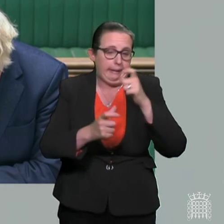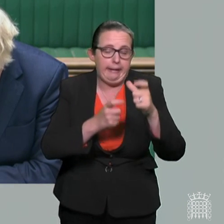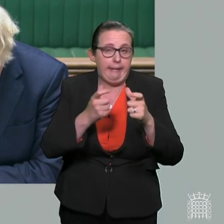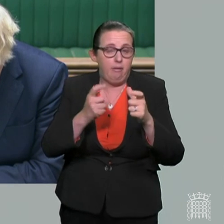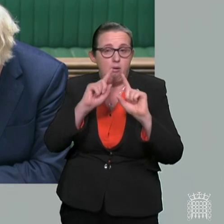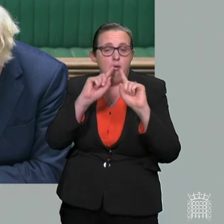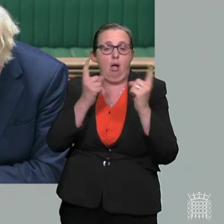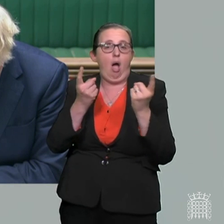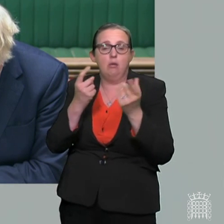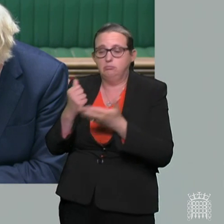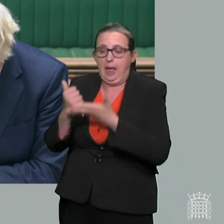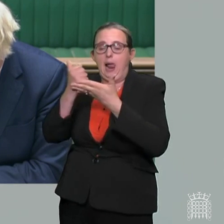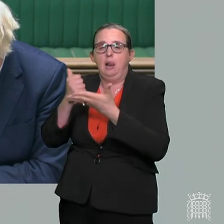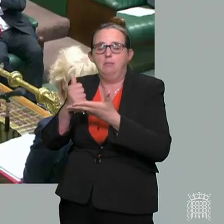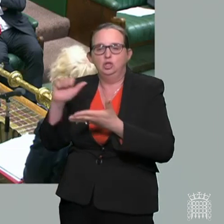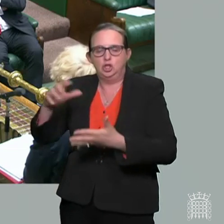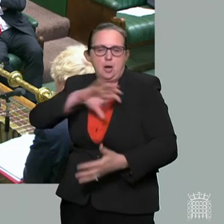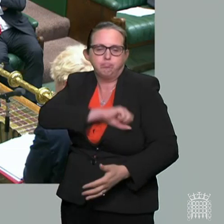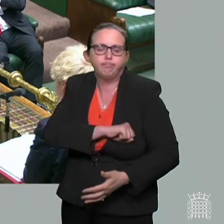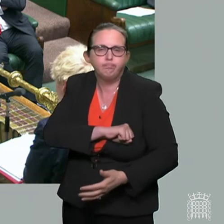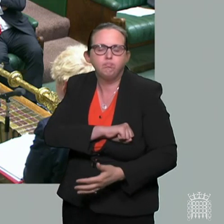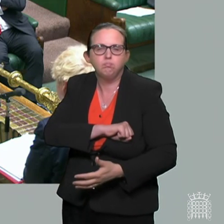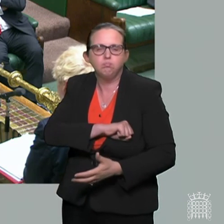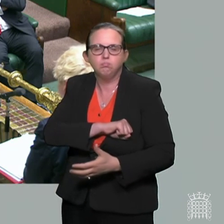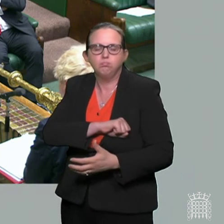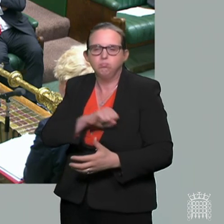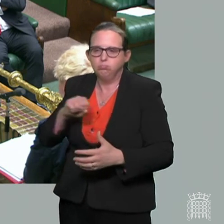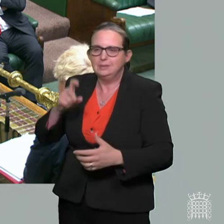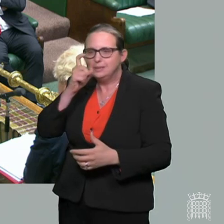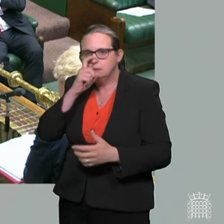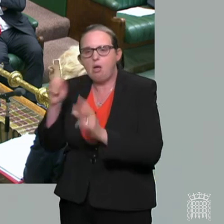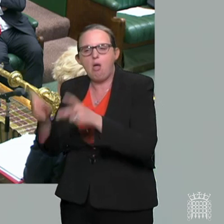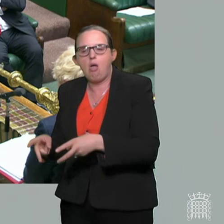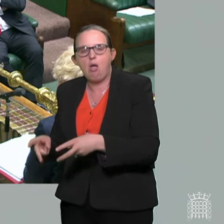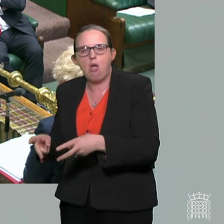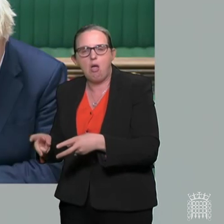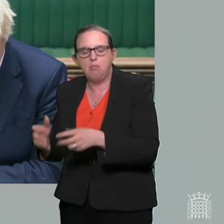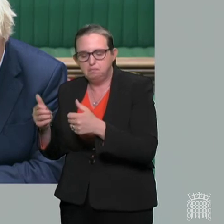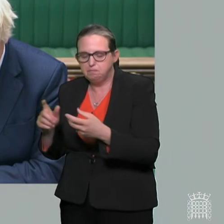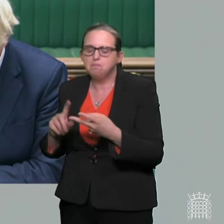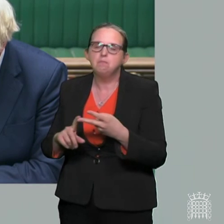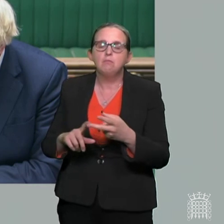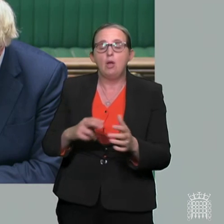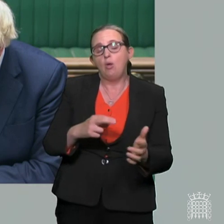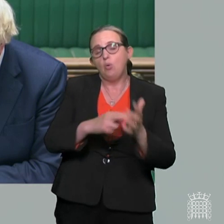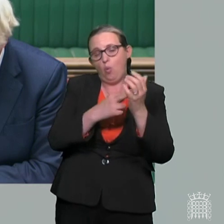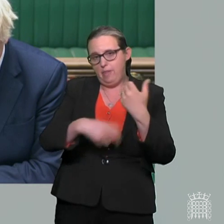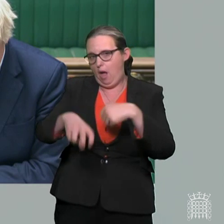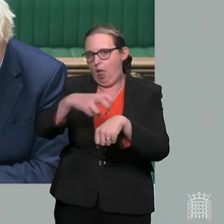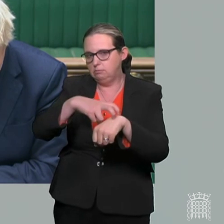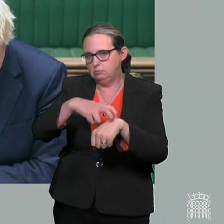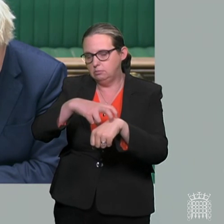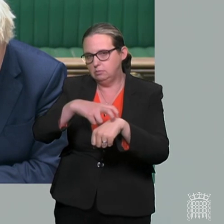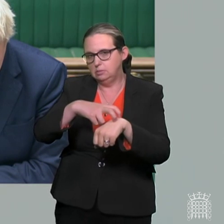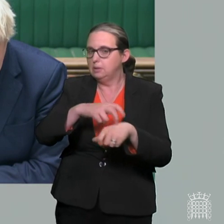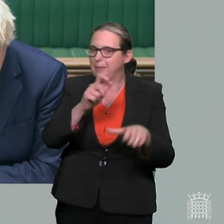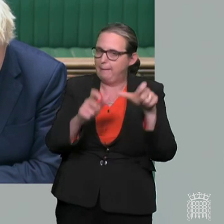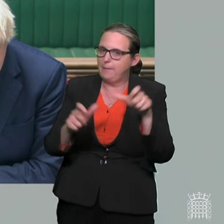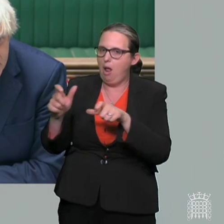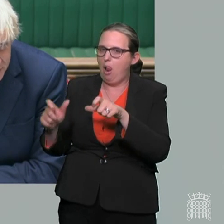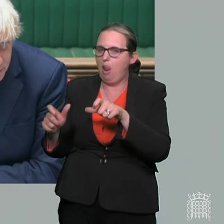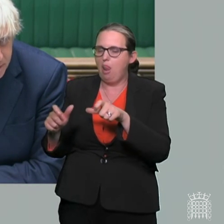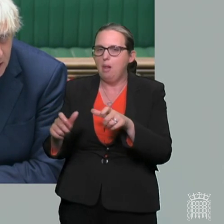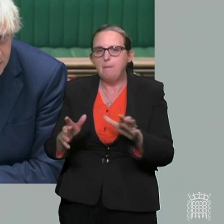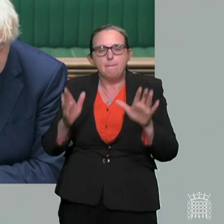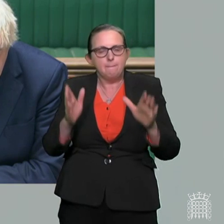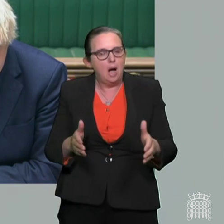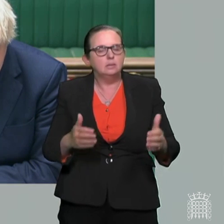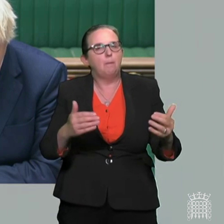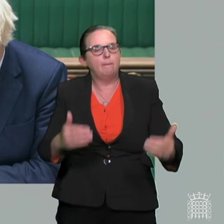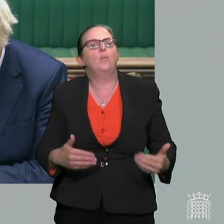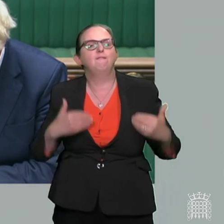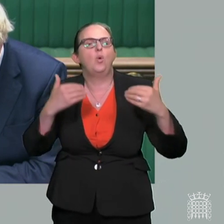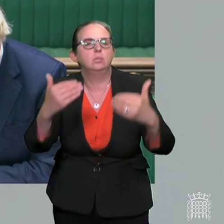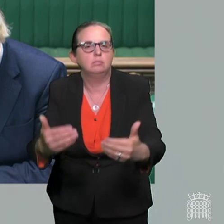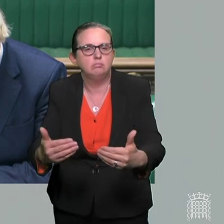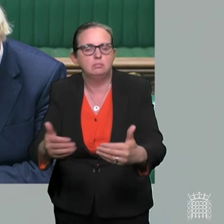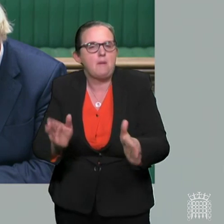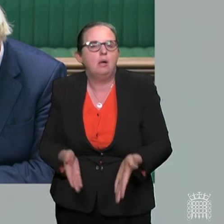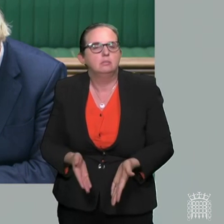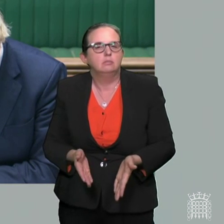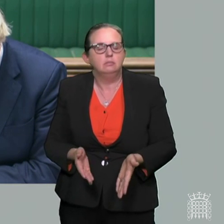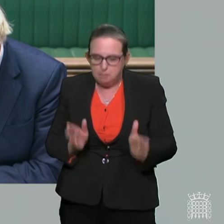That is clear. But it is also true that the people of Northern Ireland must, if we possibly can allow them to, move forwards now.